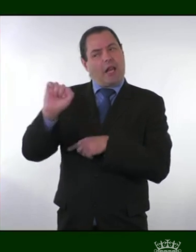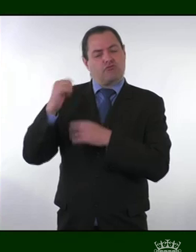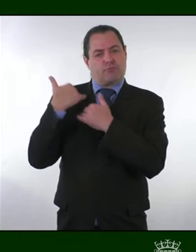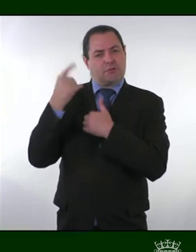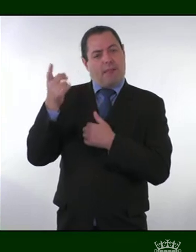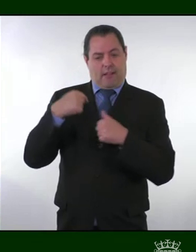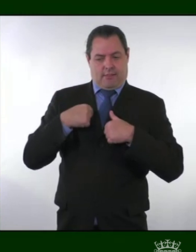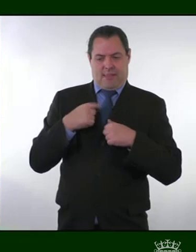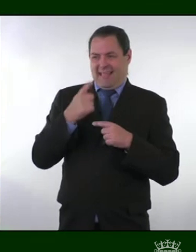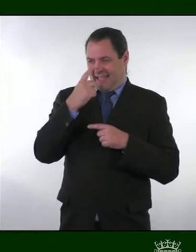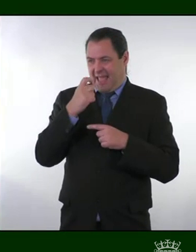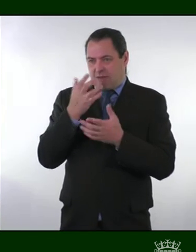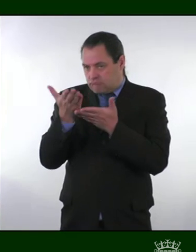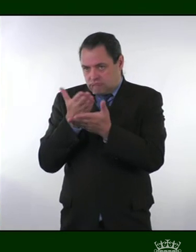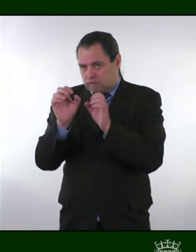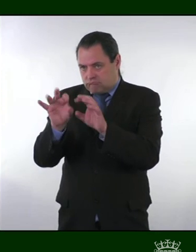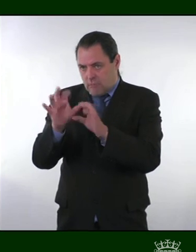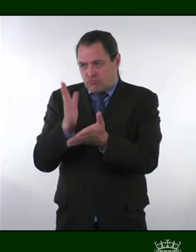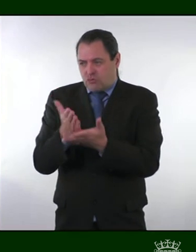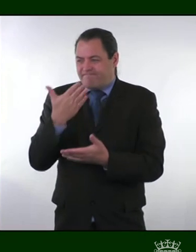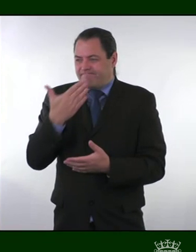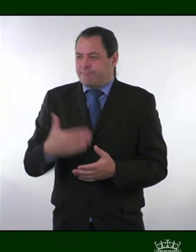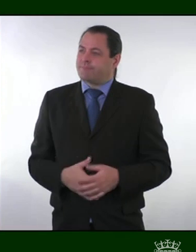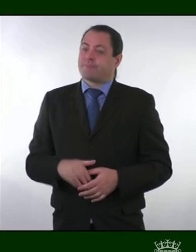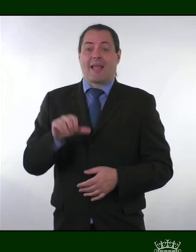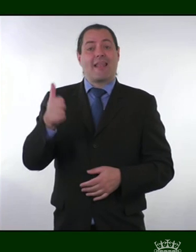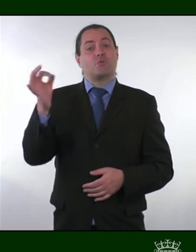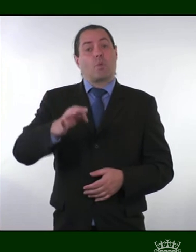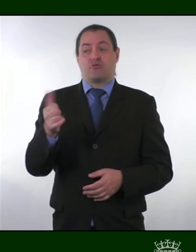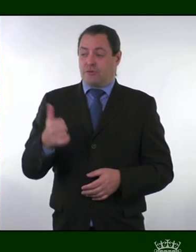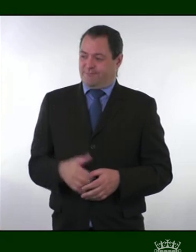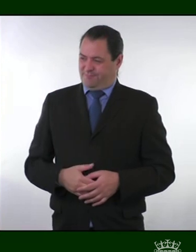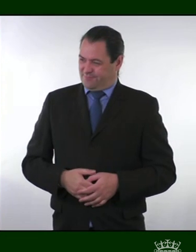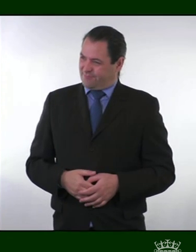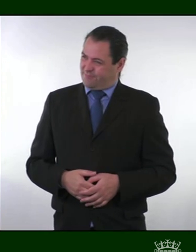I am sure the Governor will have heard my honourable Friend today.